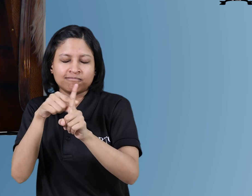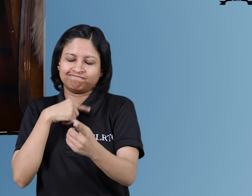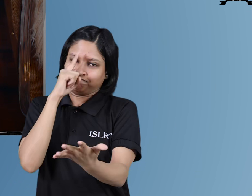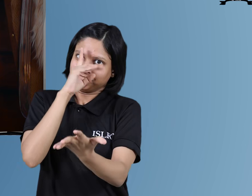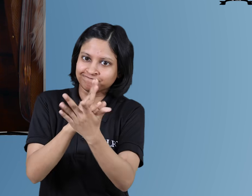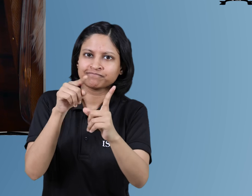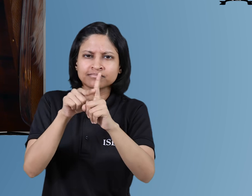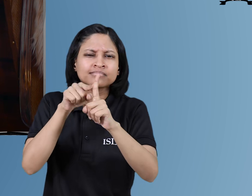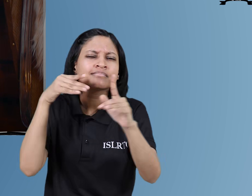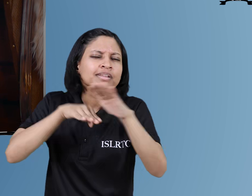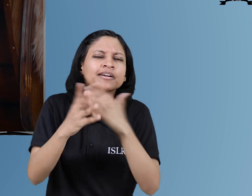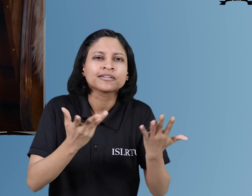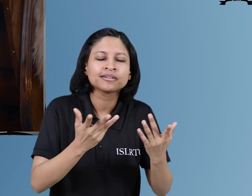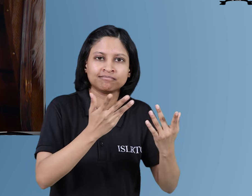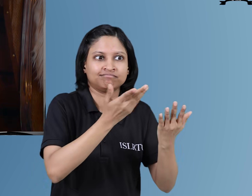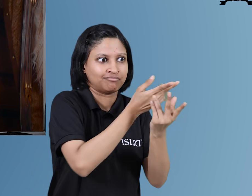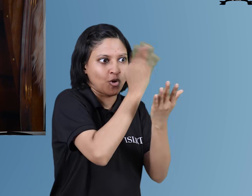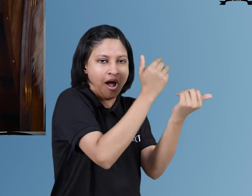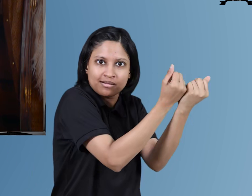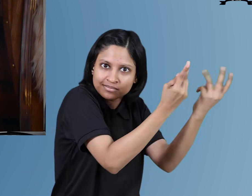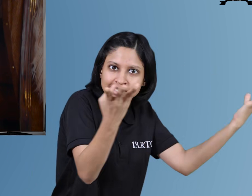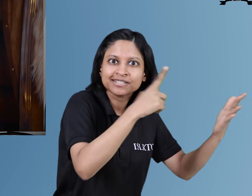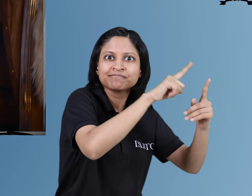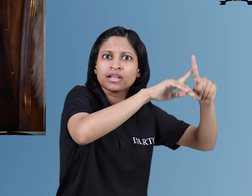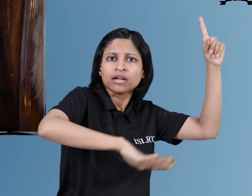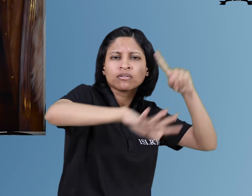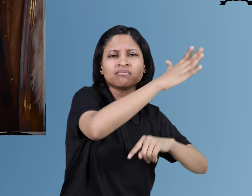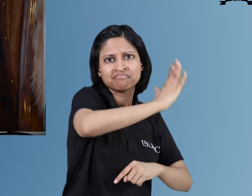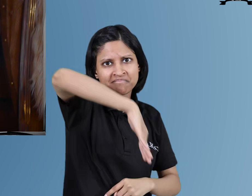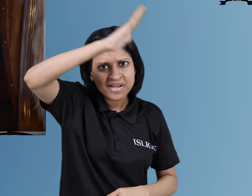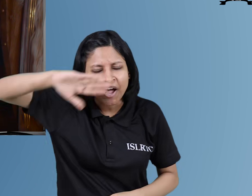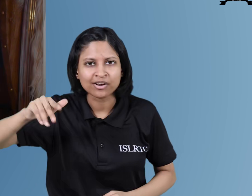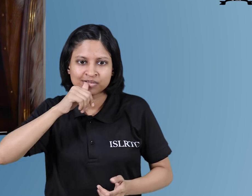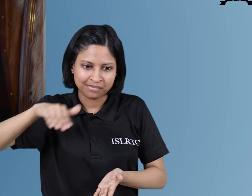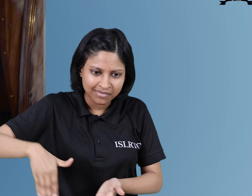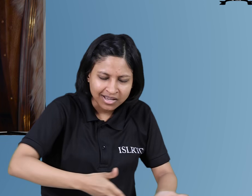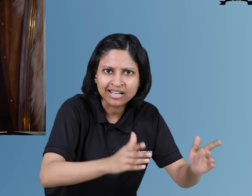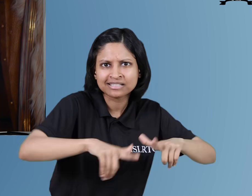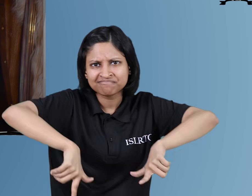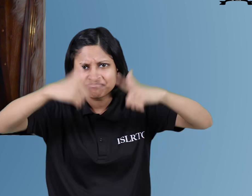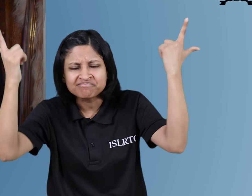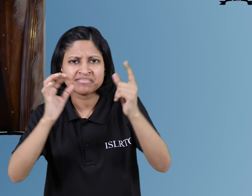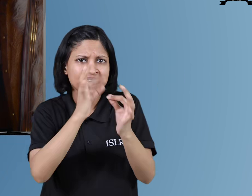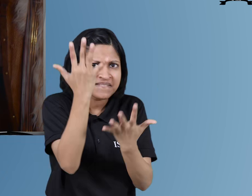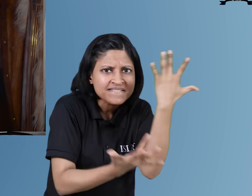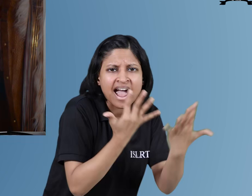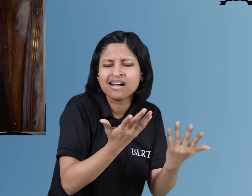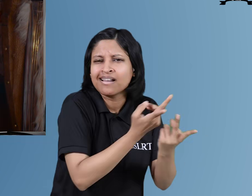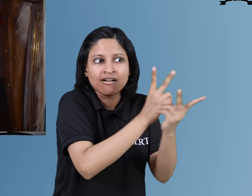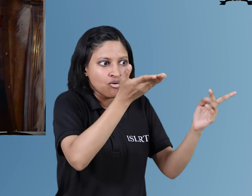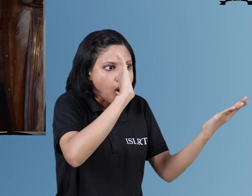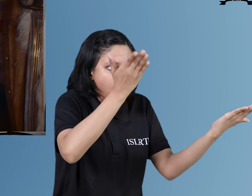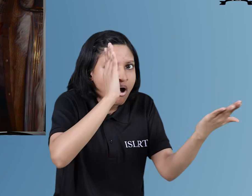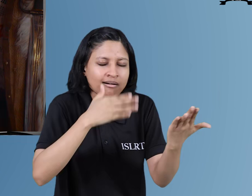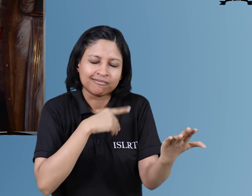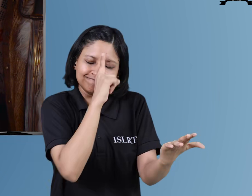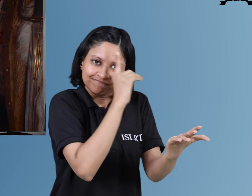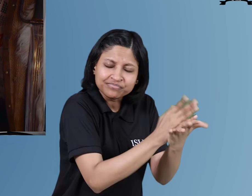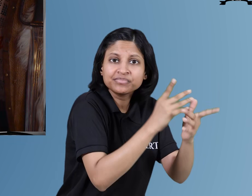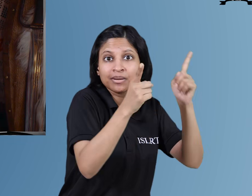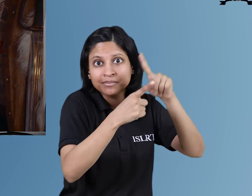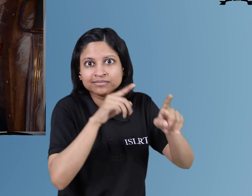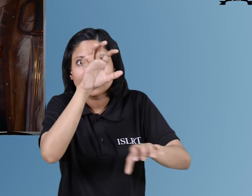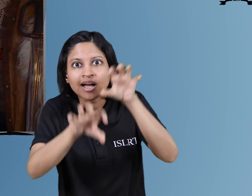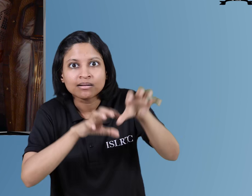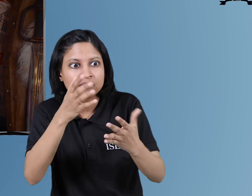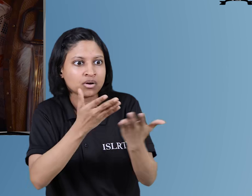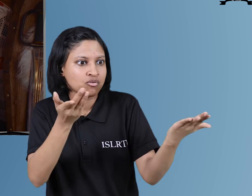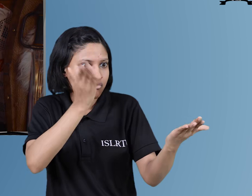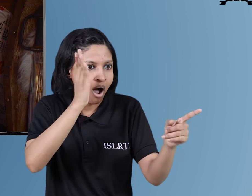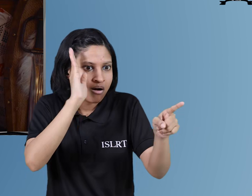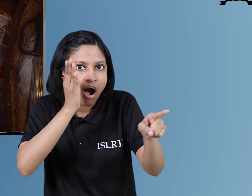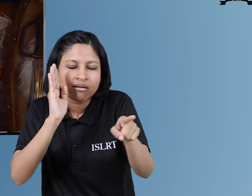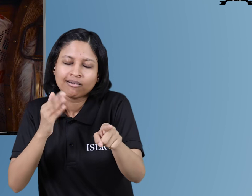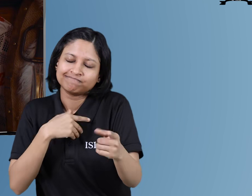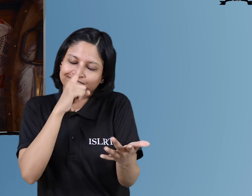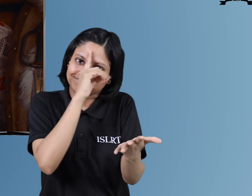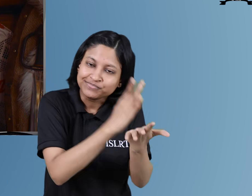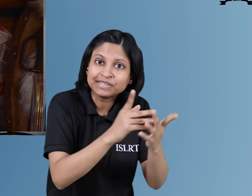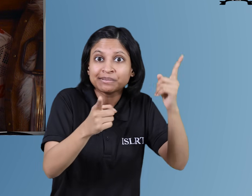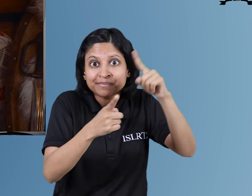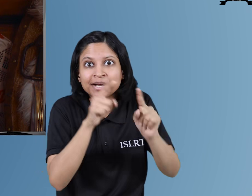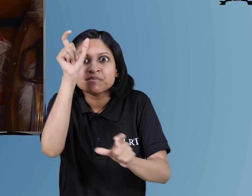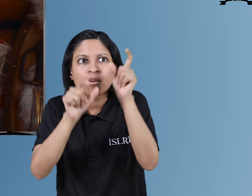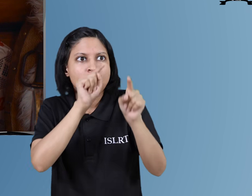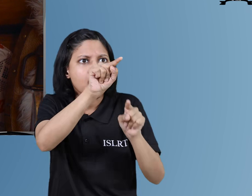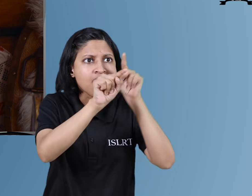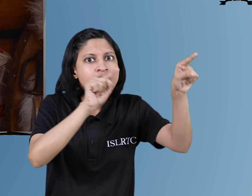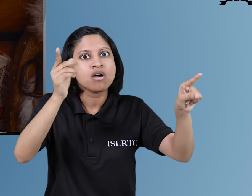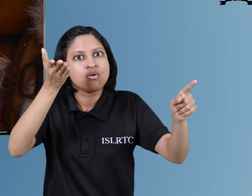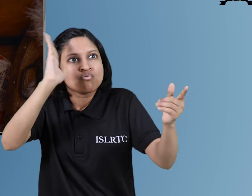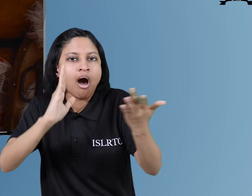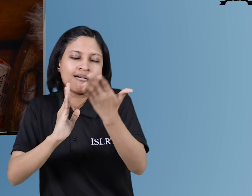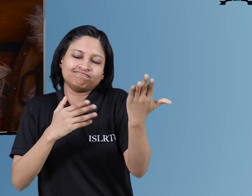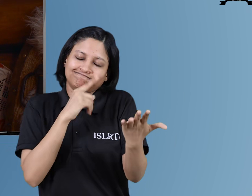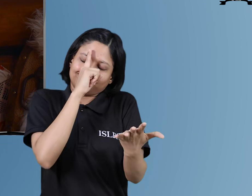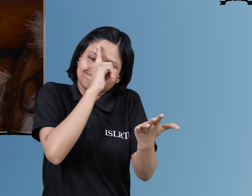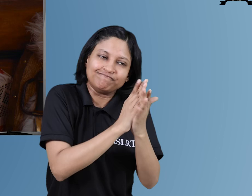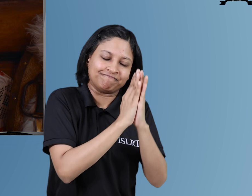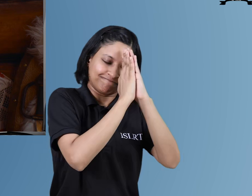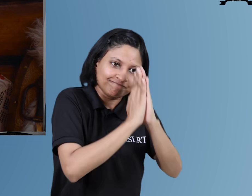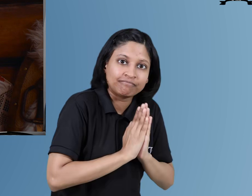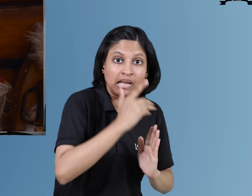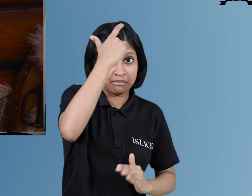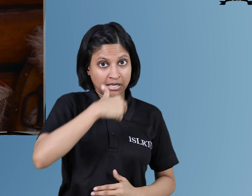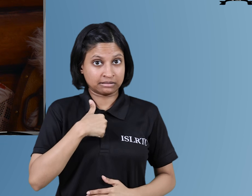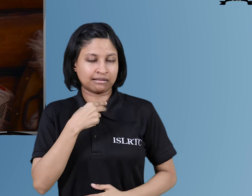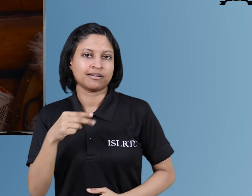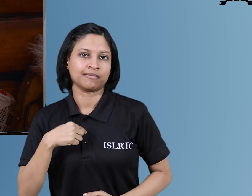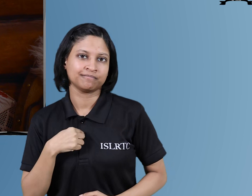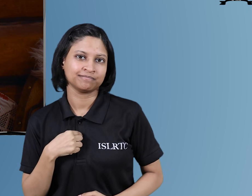A pagan is someone who follows a religion that worships multiple deities, often including gods. Representing natural elements like mountains, rivers, trees, and fire, as well as animals and certain individuals.